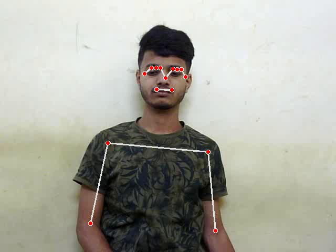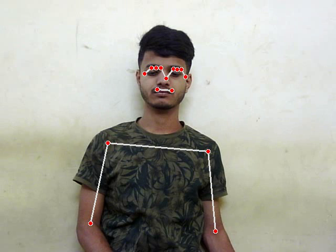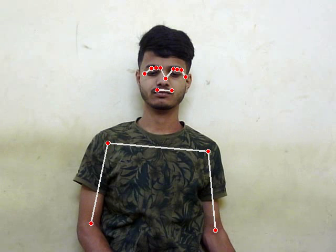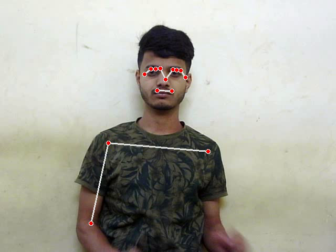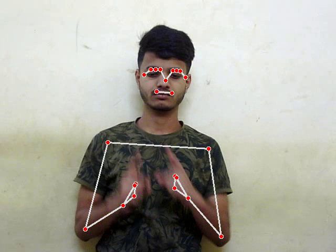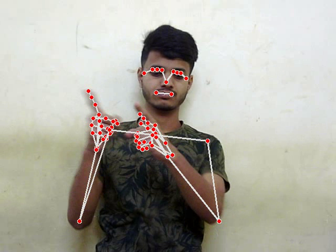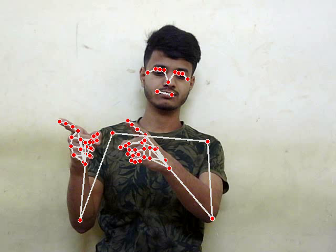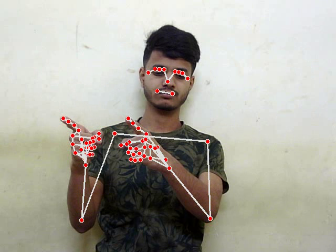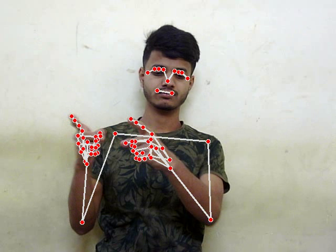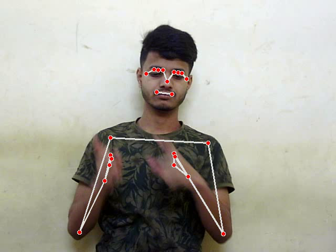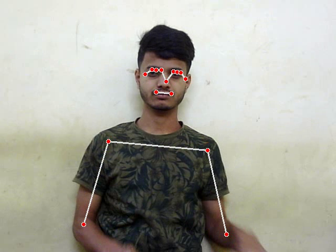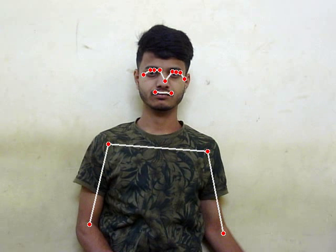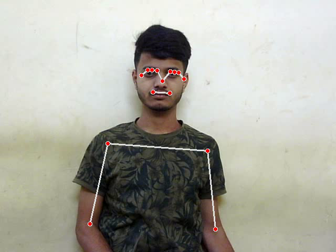go